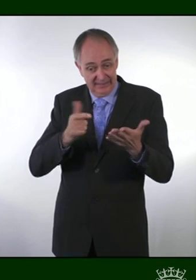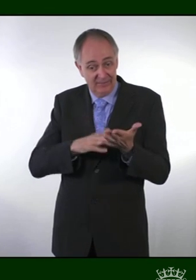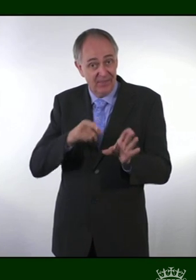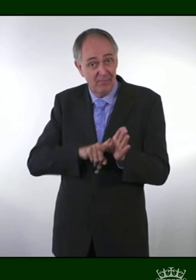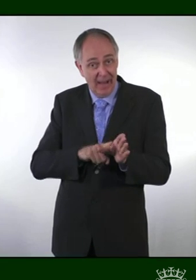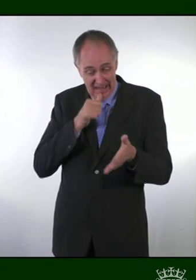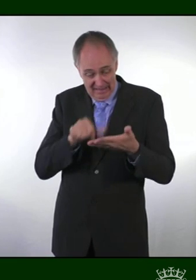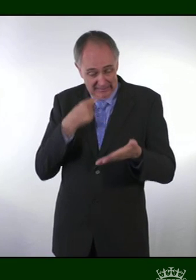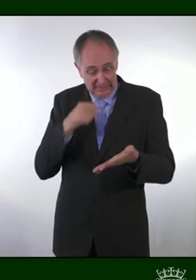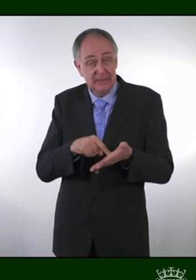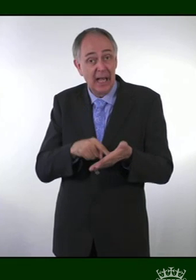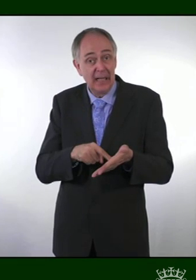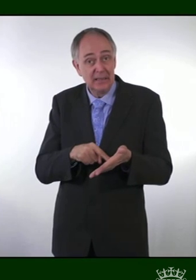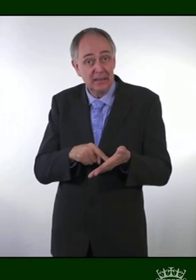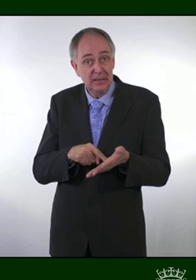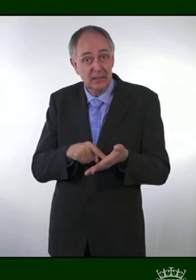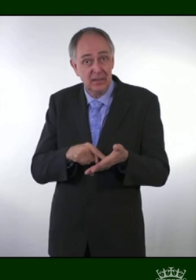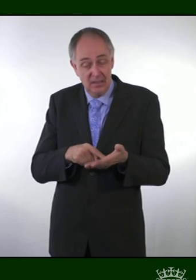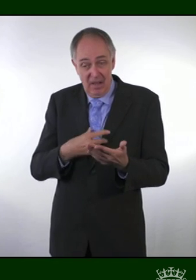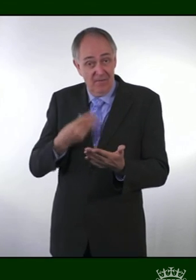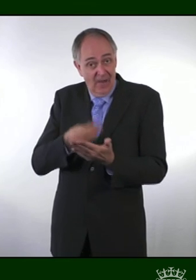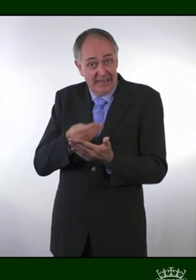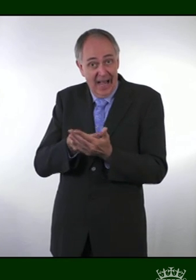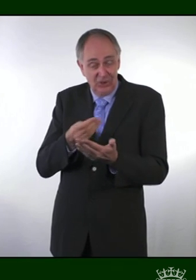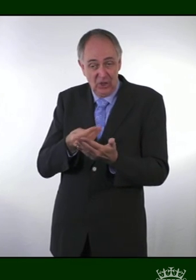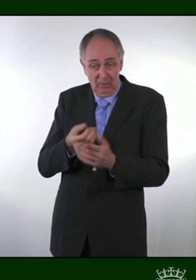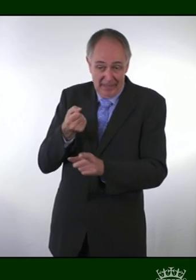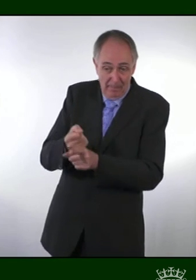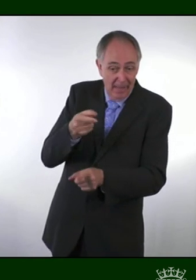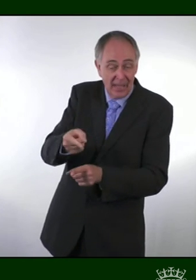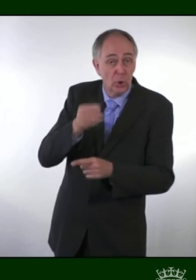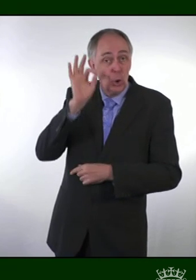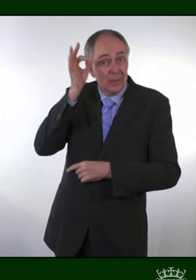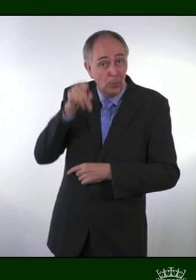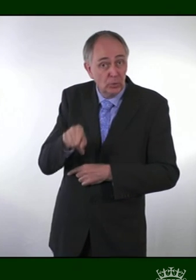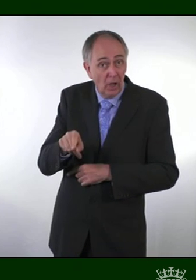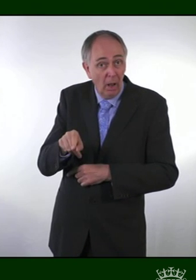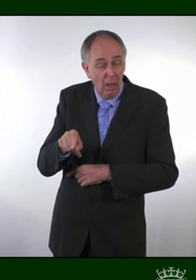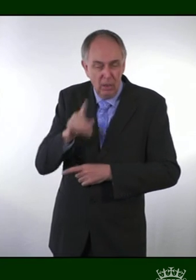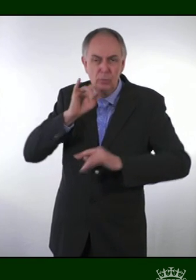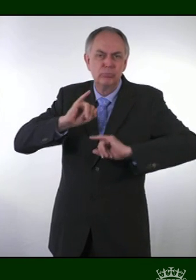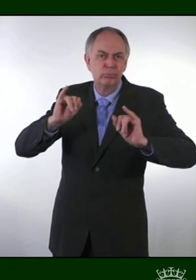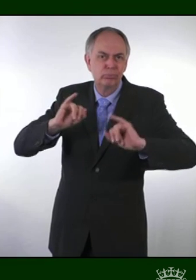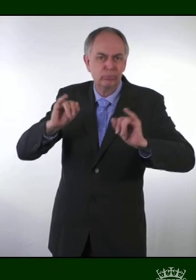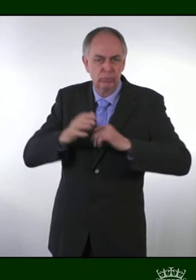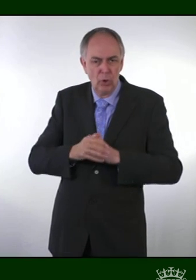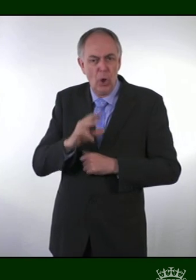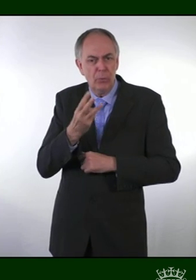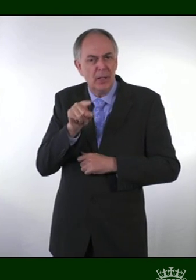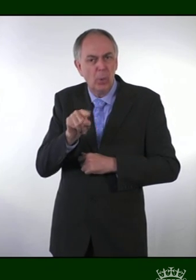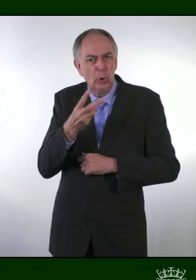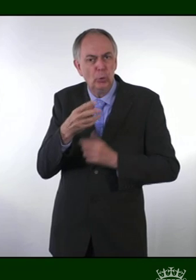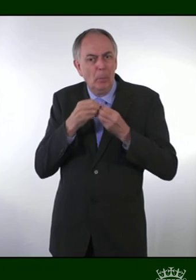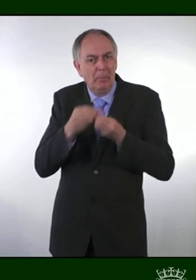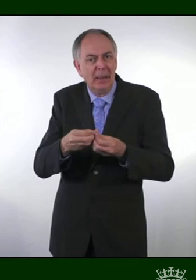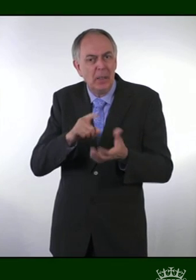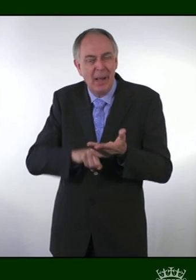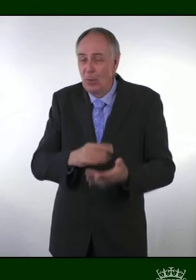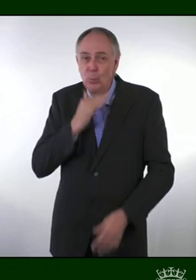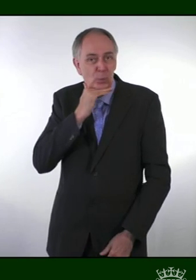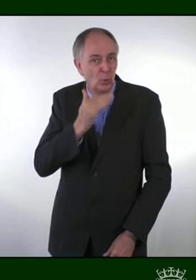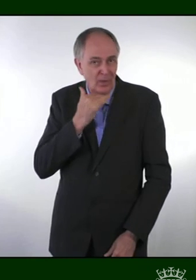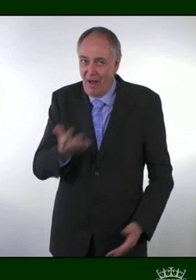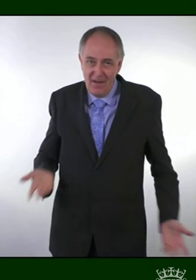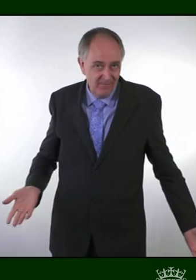He said that “the overall financial impact on councils nationally and locally will be far in excess of the £3.2 billion provided to date”.